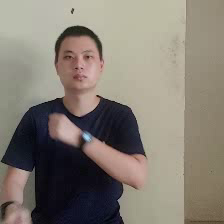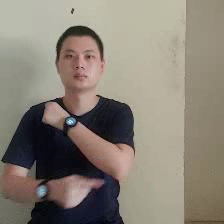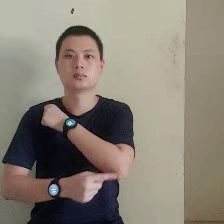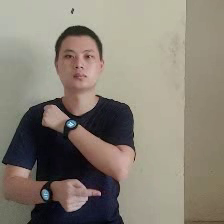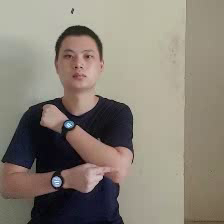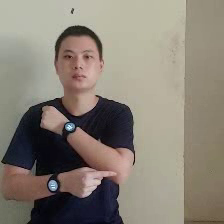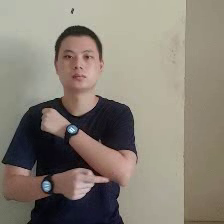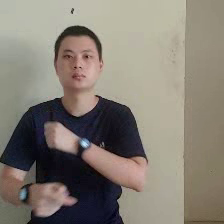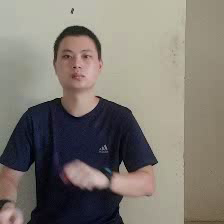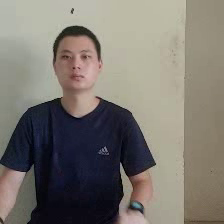Cám dỗ